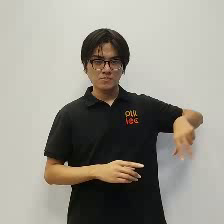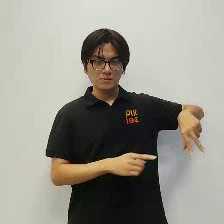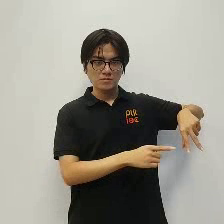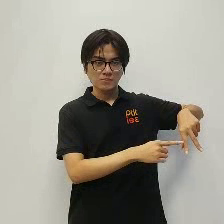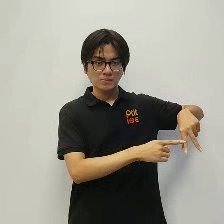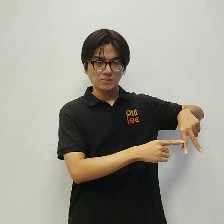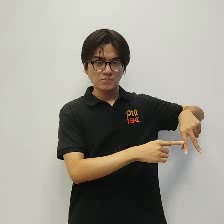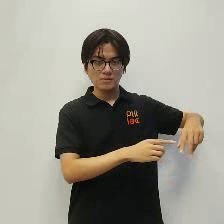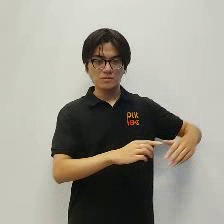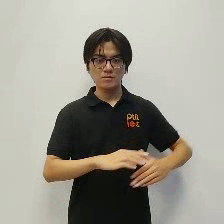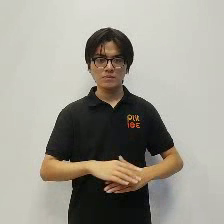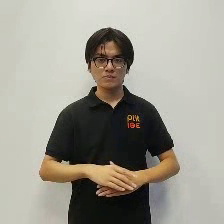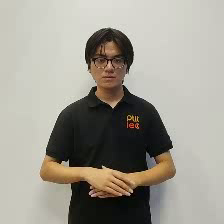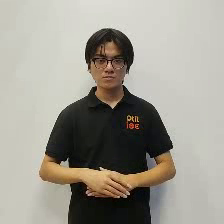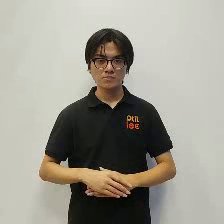Chân